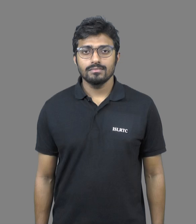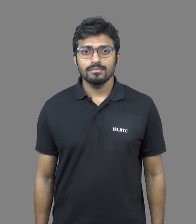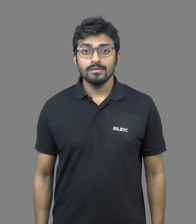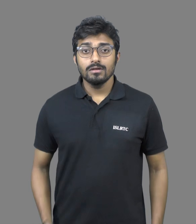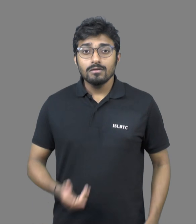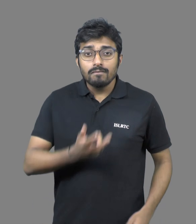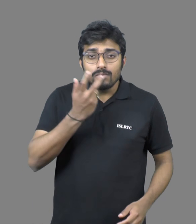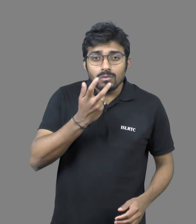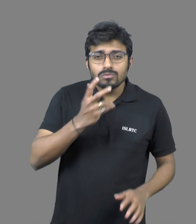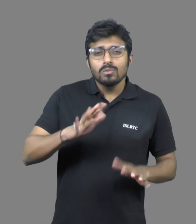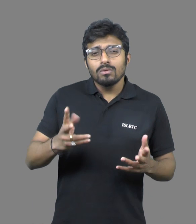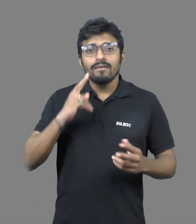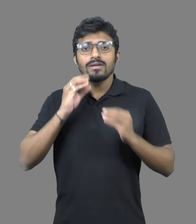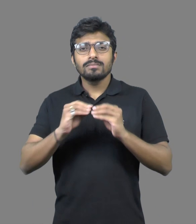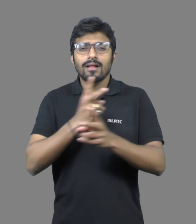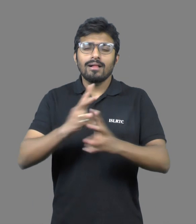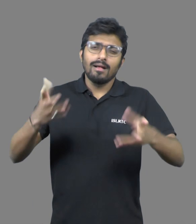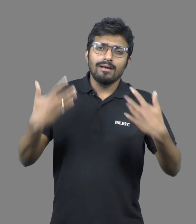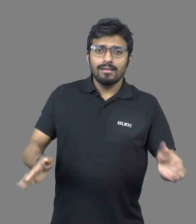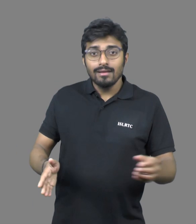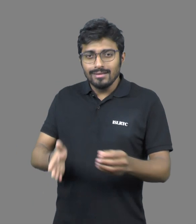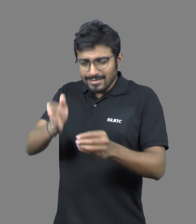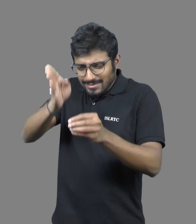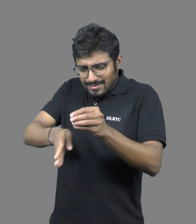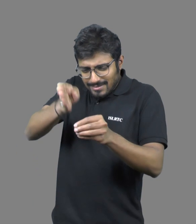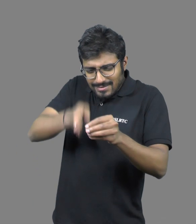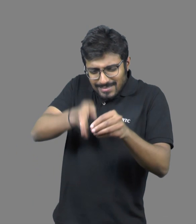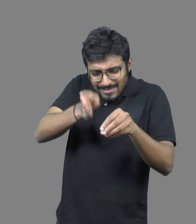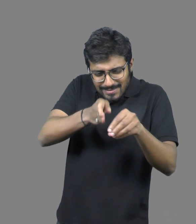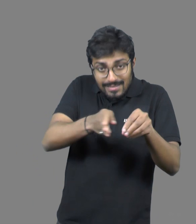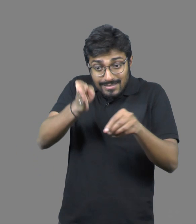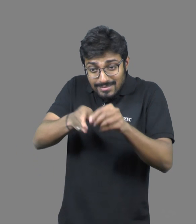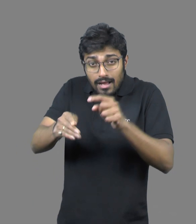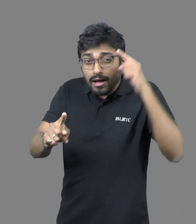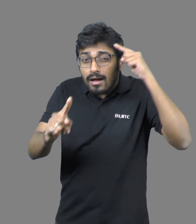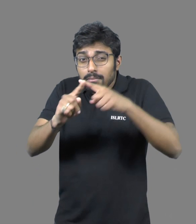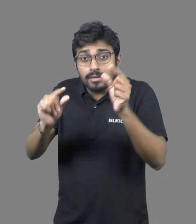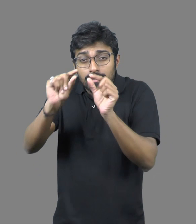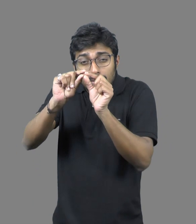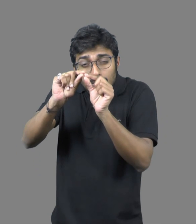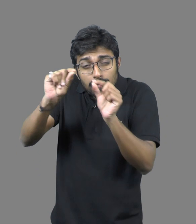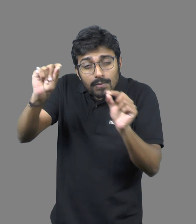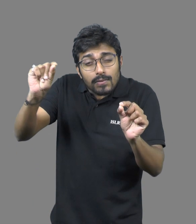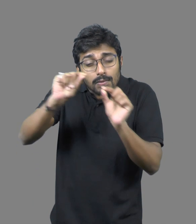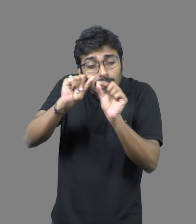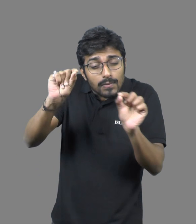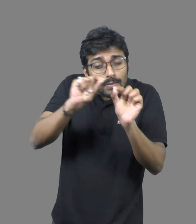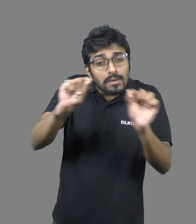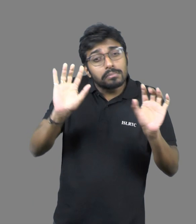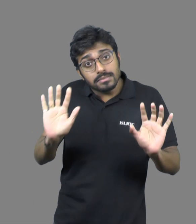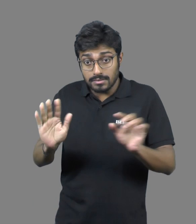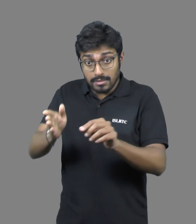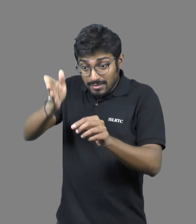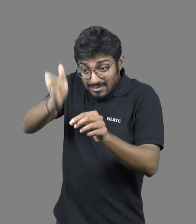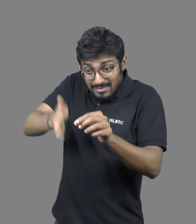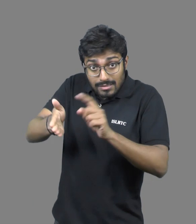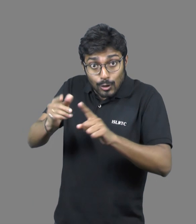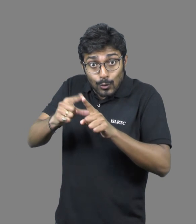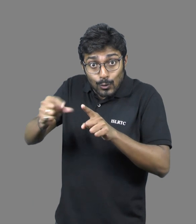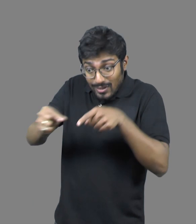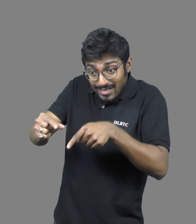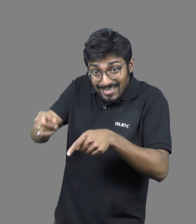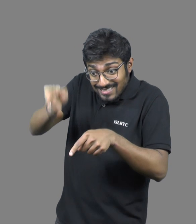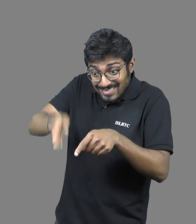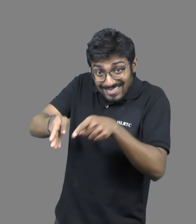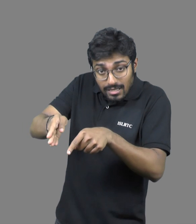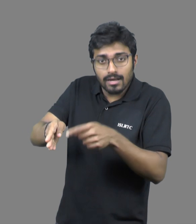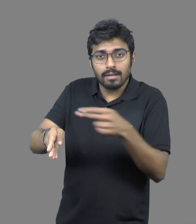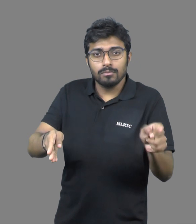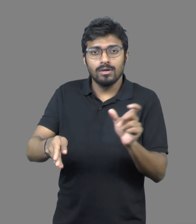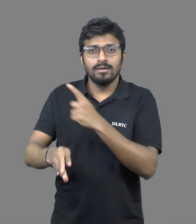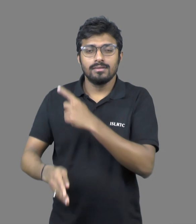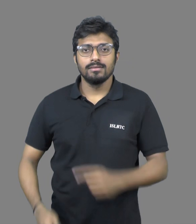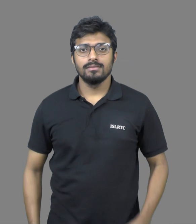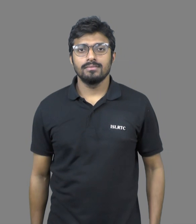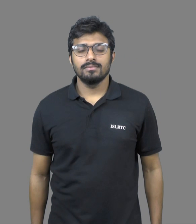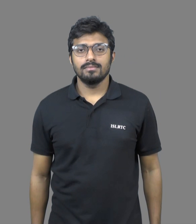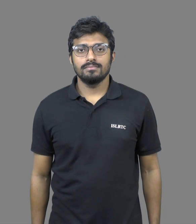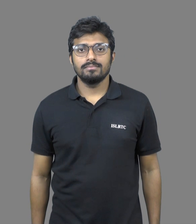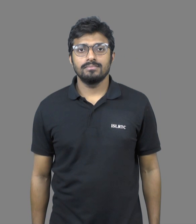Julienne